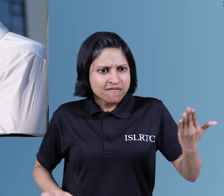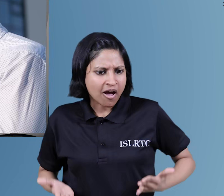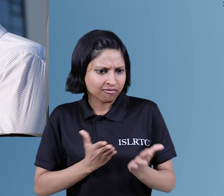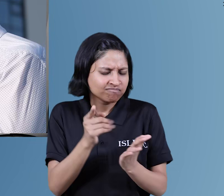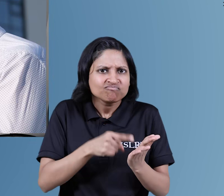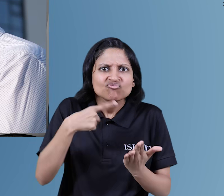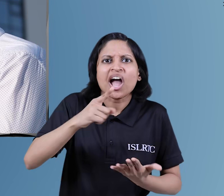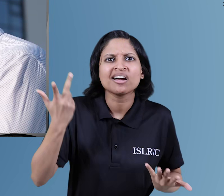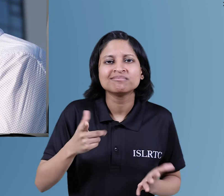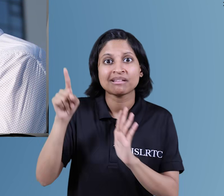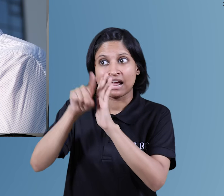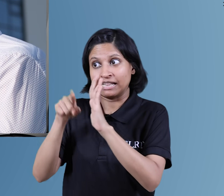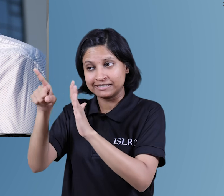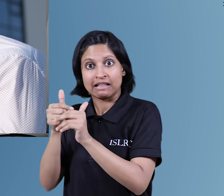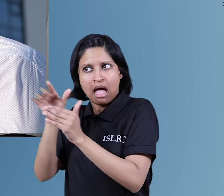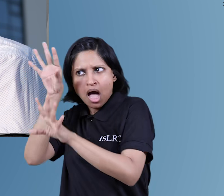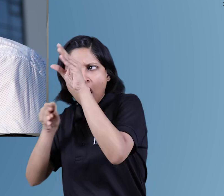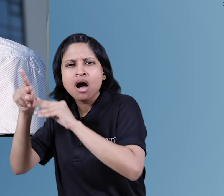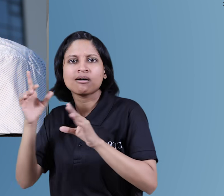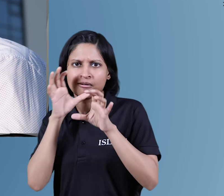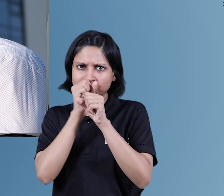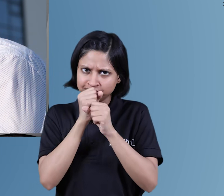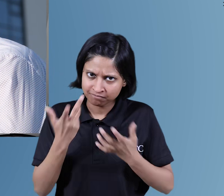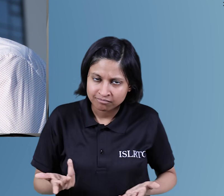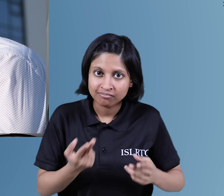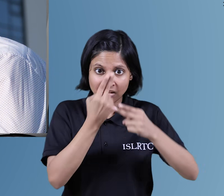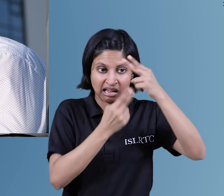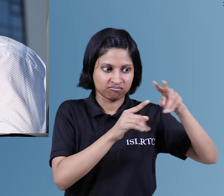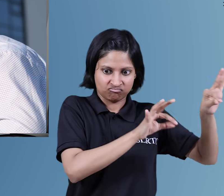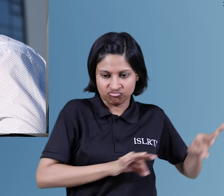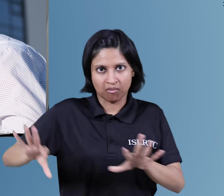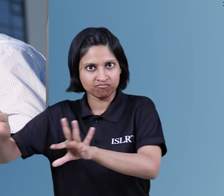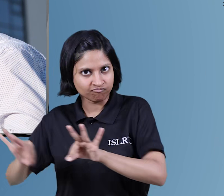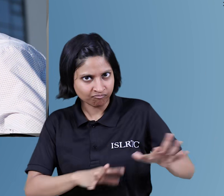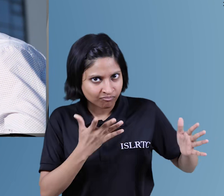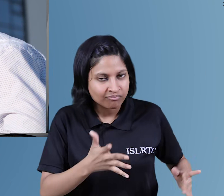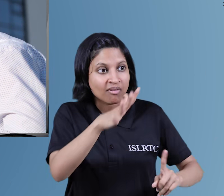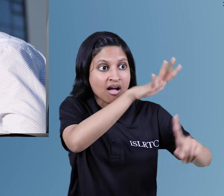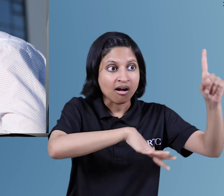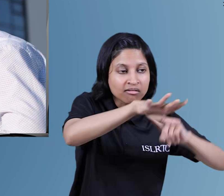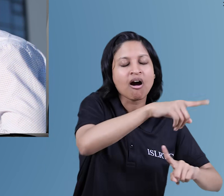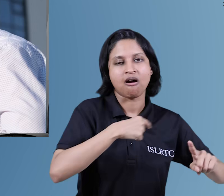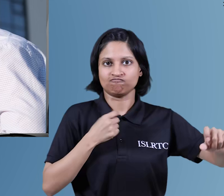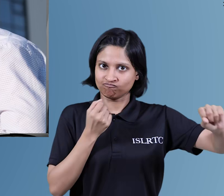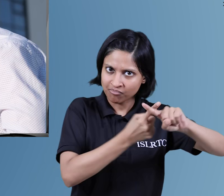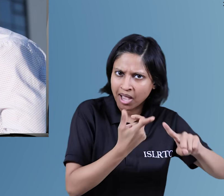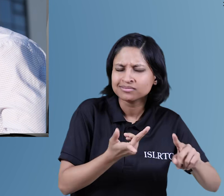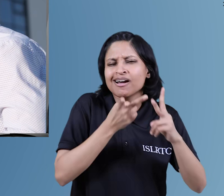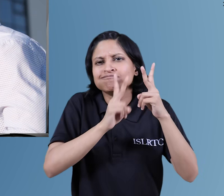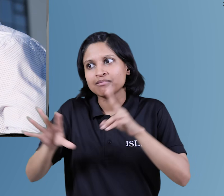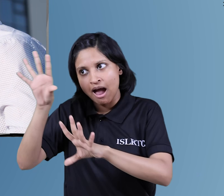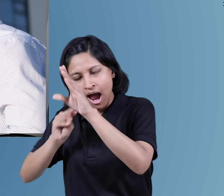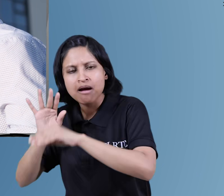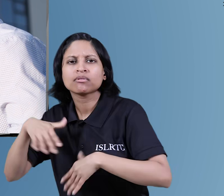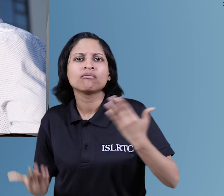confidential, accurately conveying messages, adhering to a proper dress code and more.